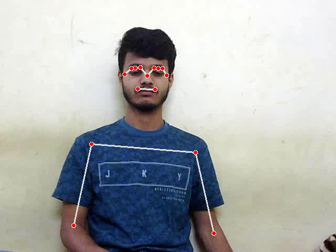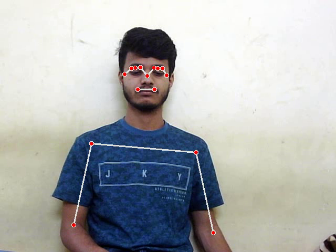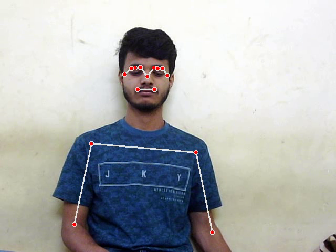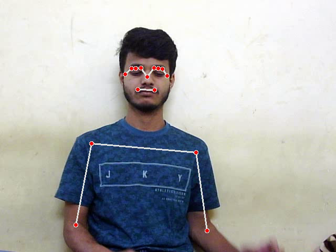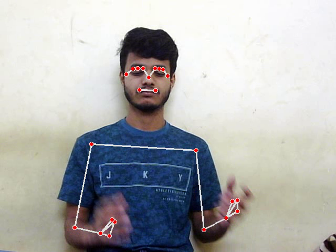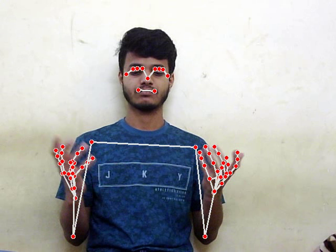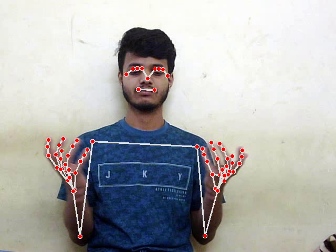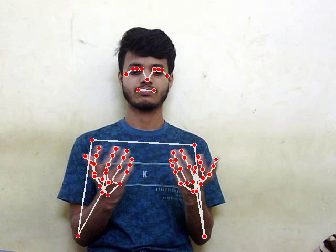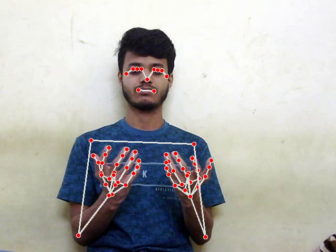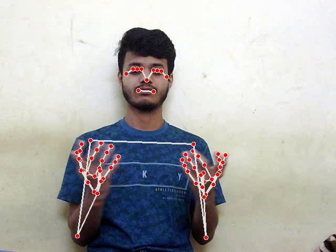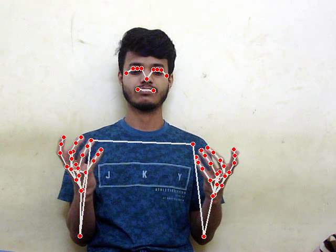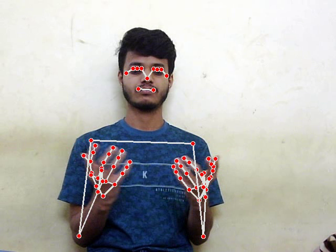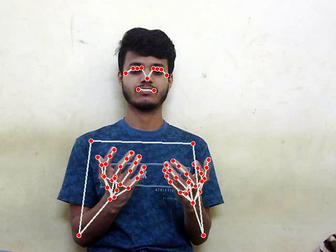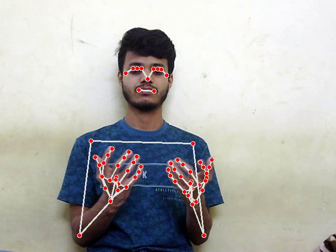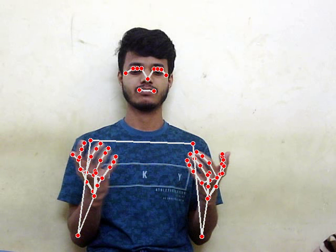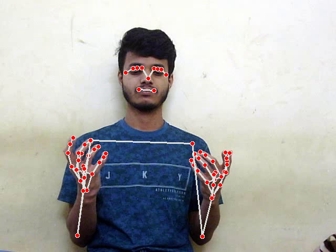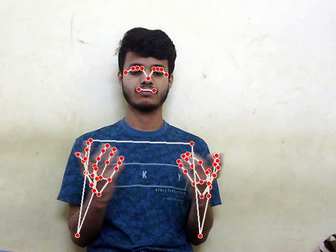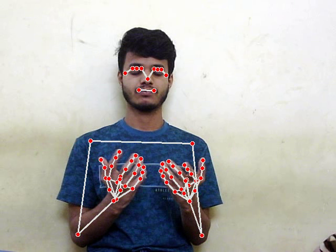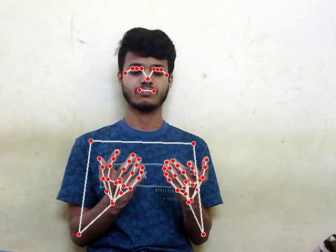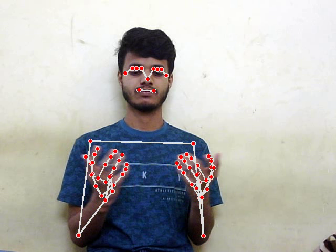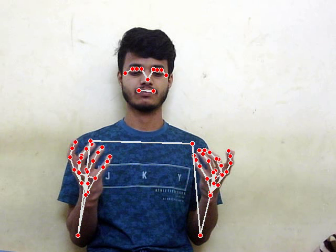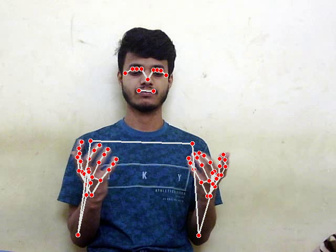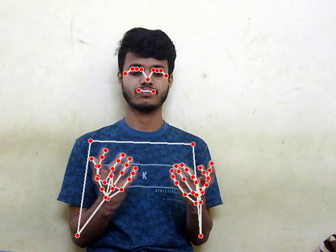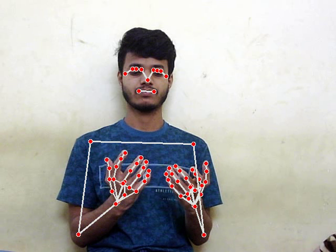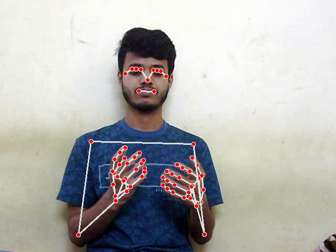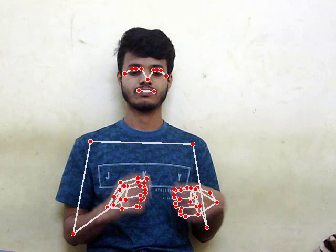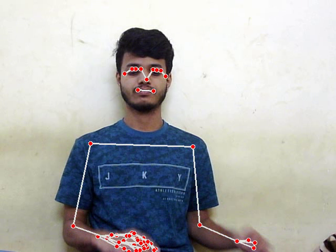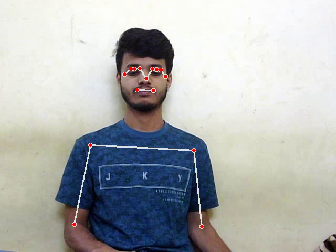what